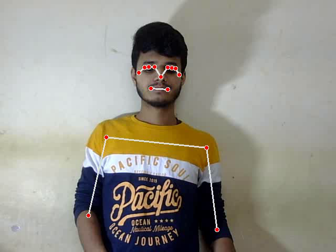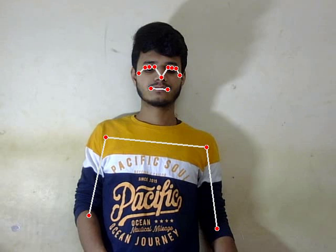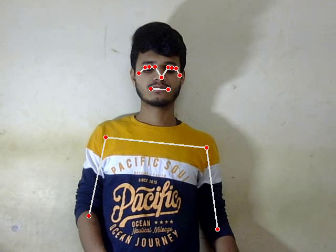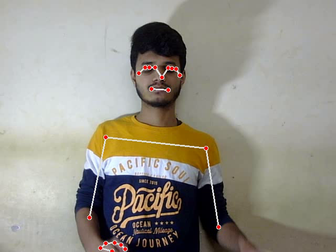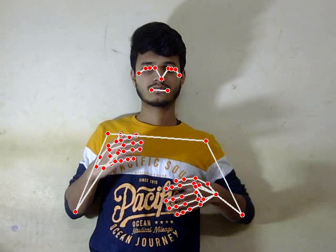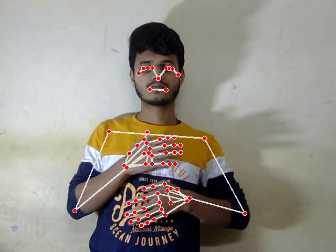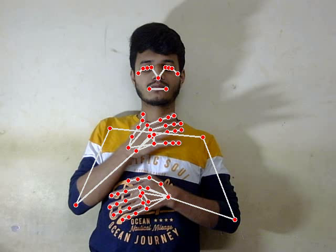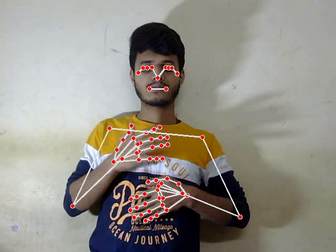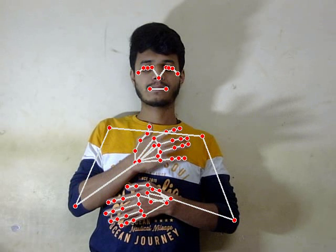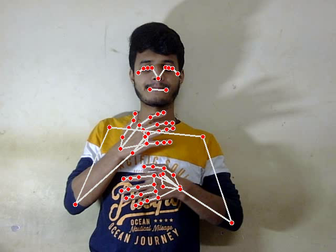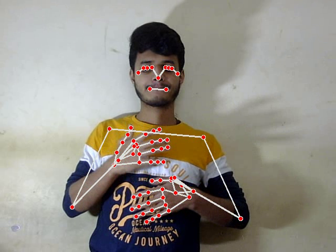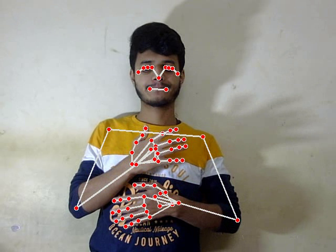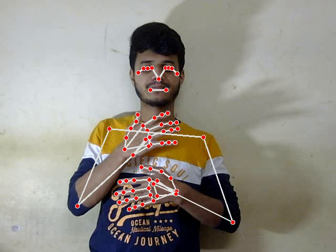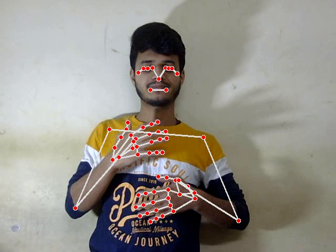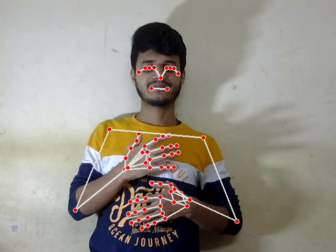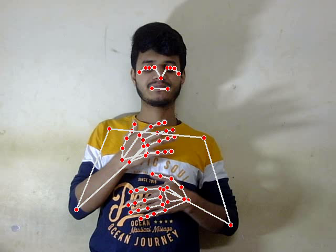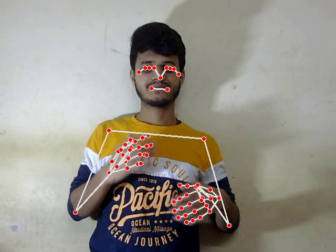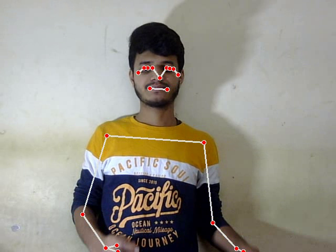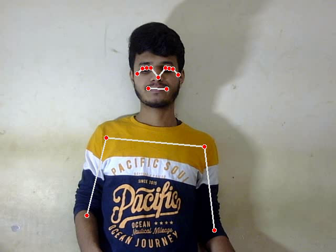happy